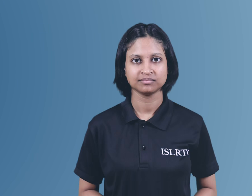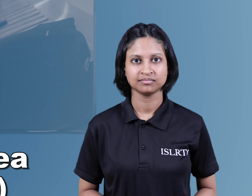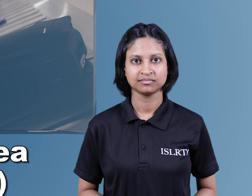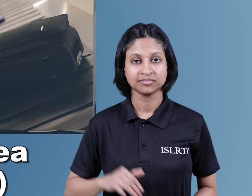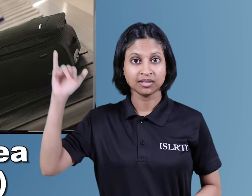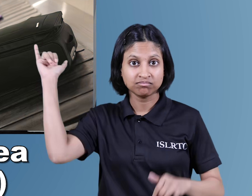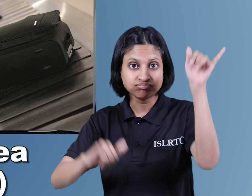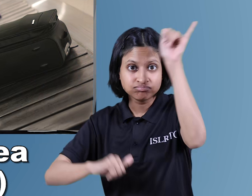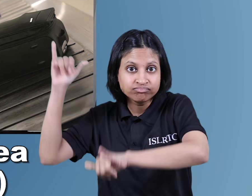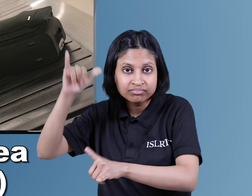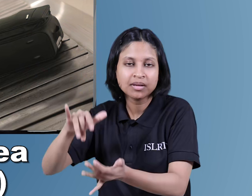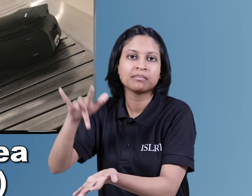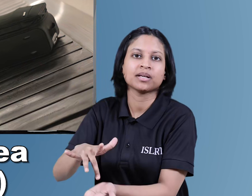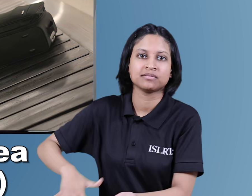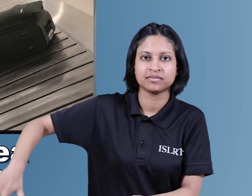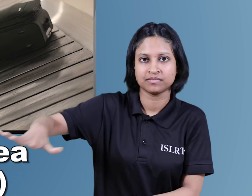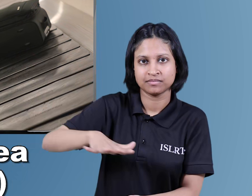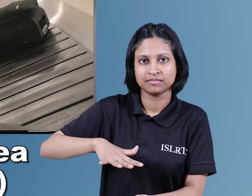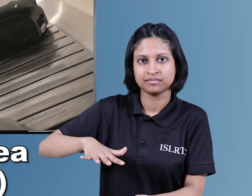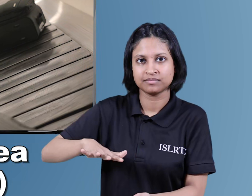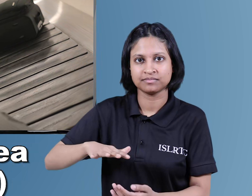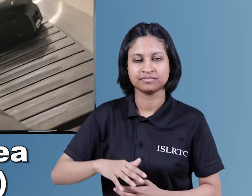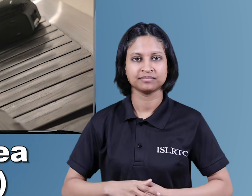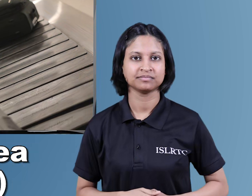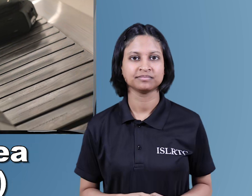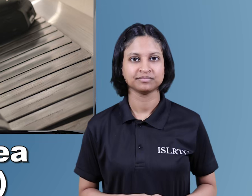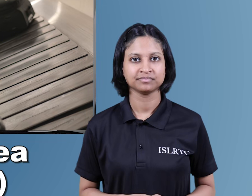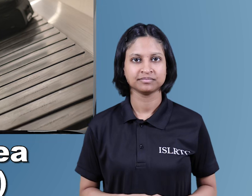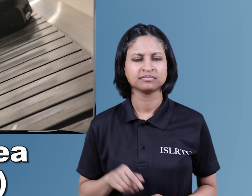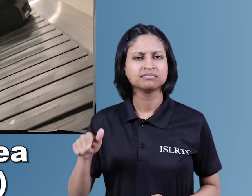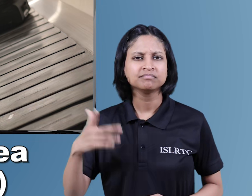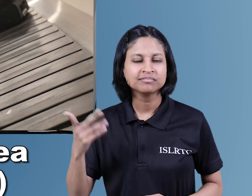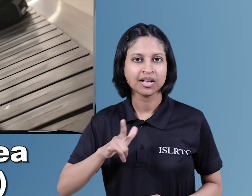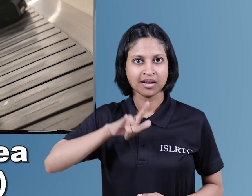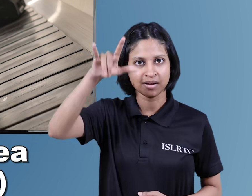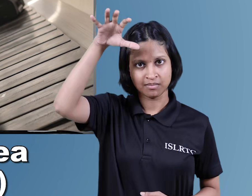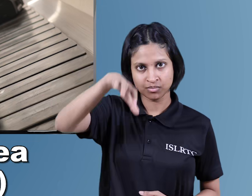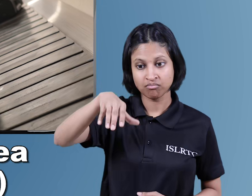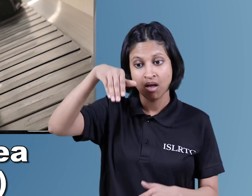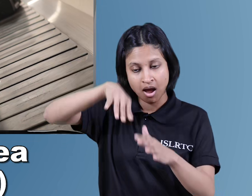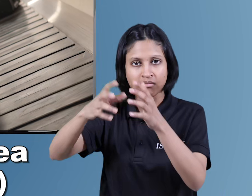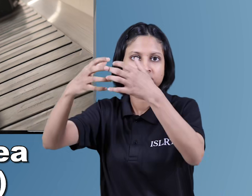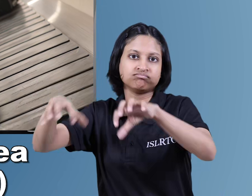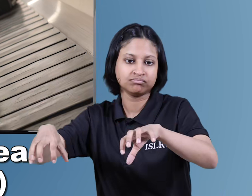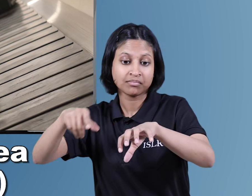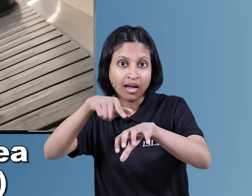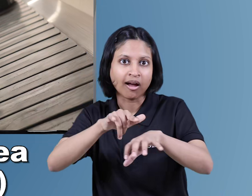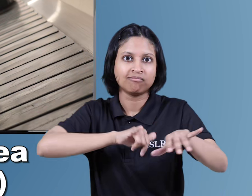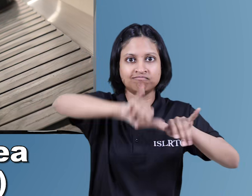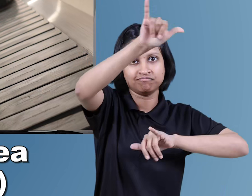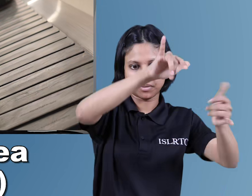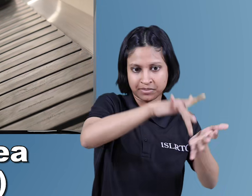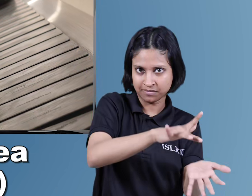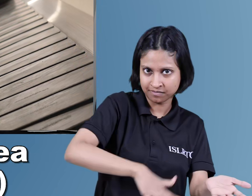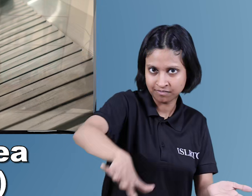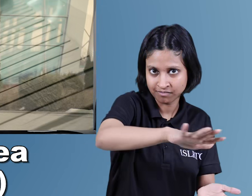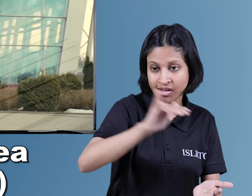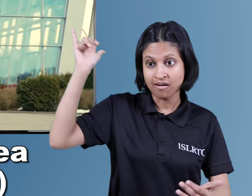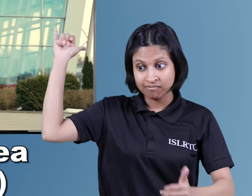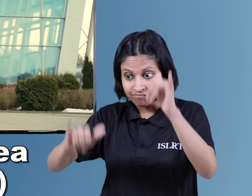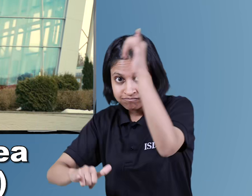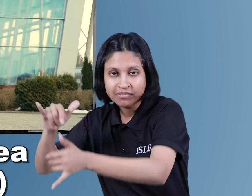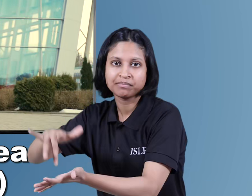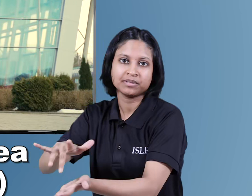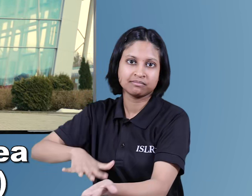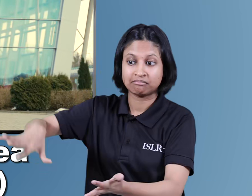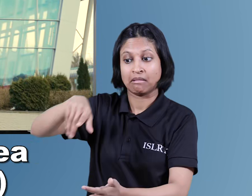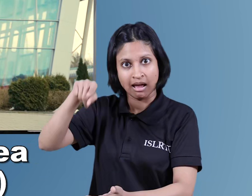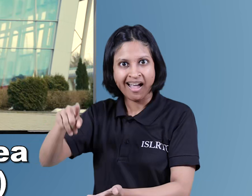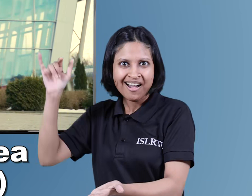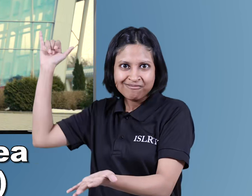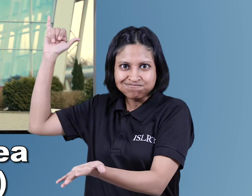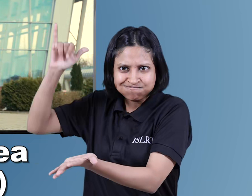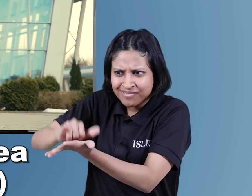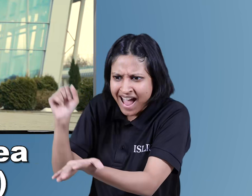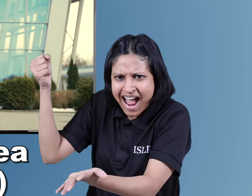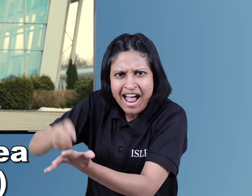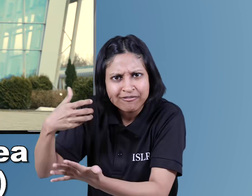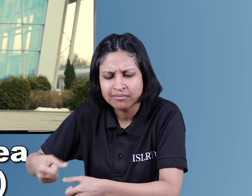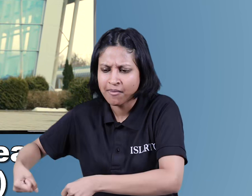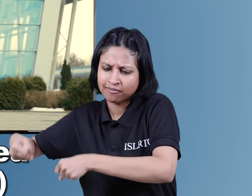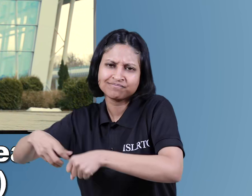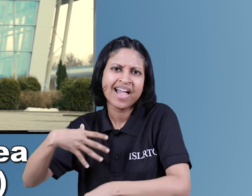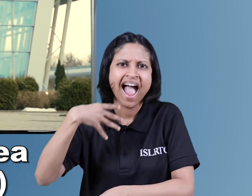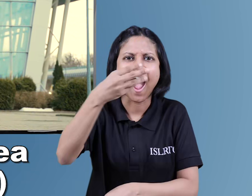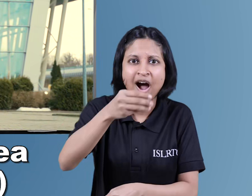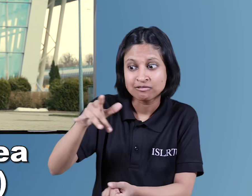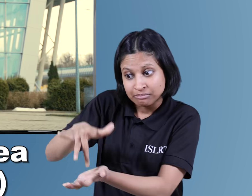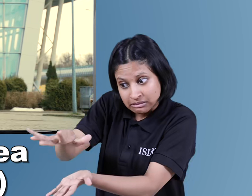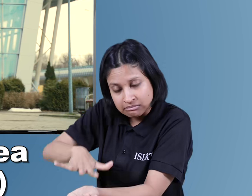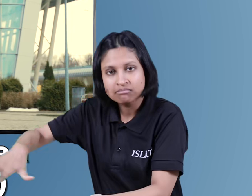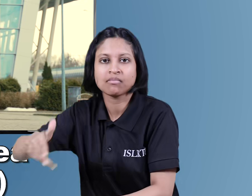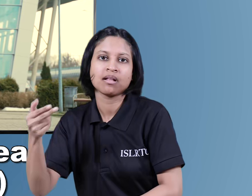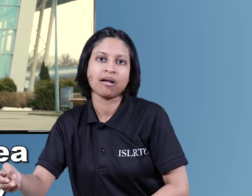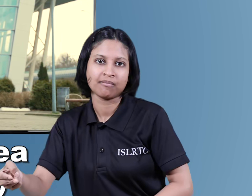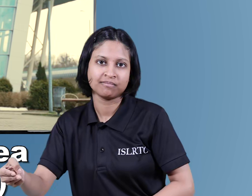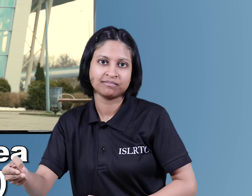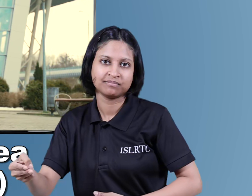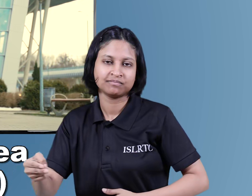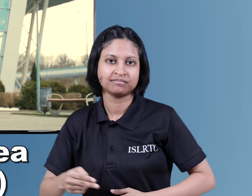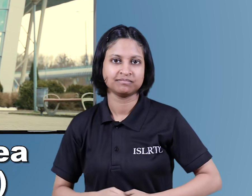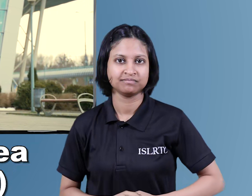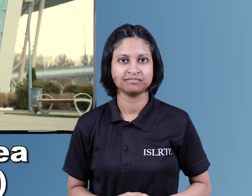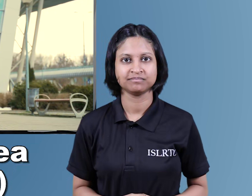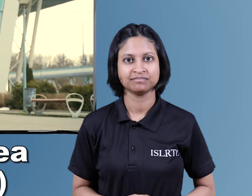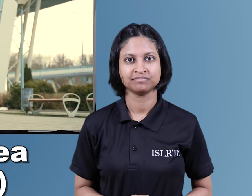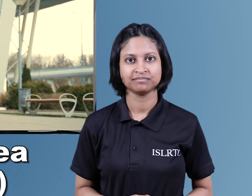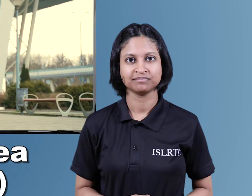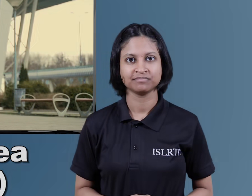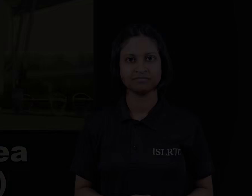Arrival area (Arrivals) One of the areas in an airport is the arrival area; the other one is the departure area. The arrival area is where passengers collect their luggage and exit after arriving.